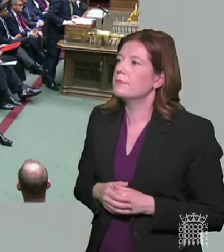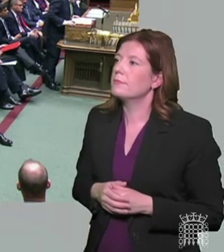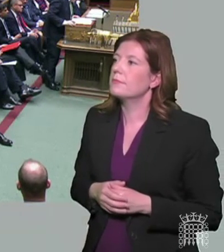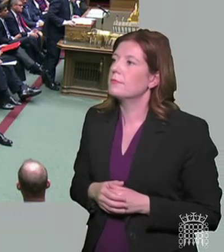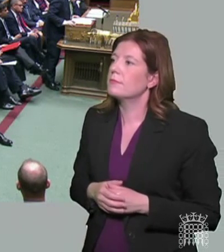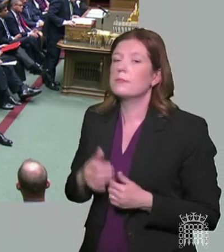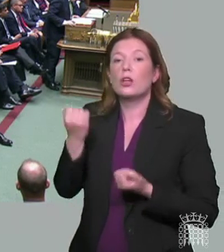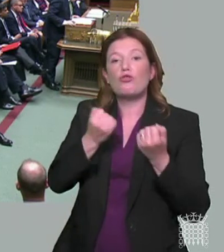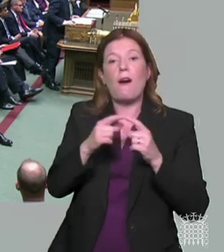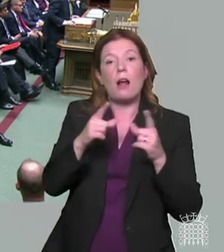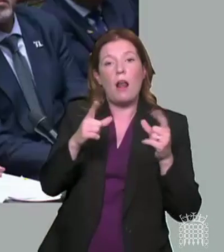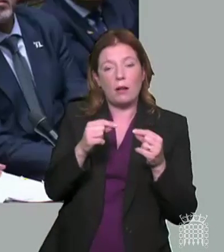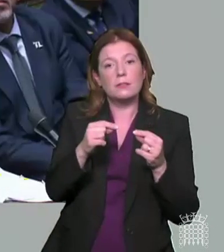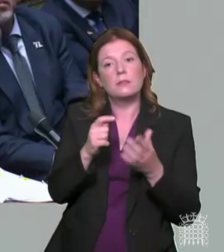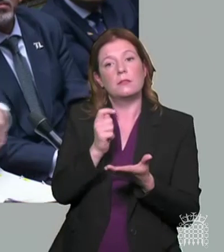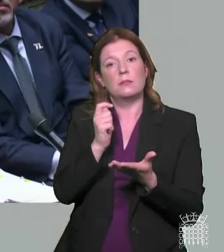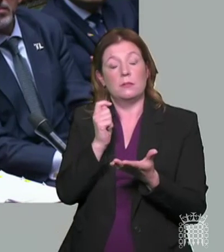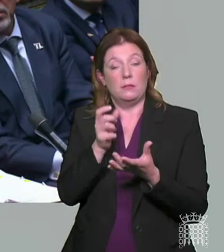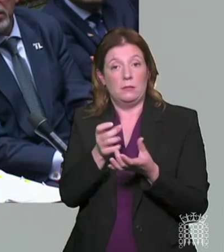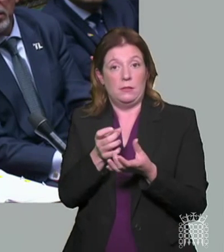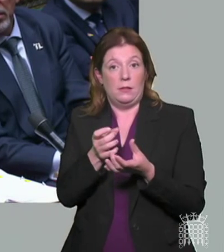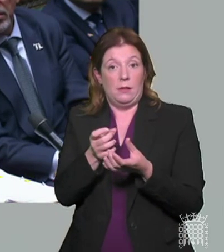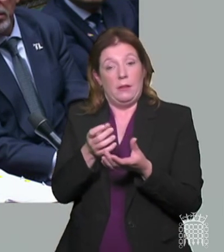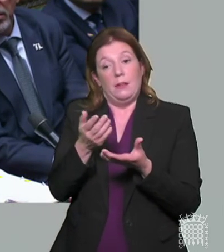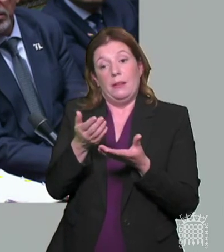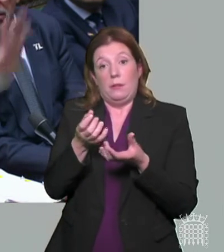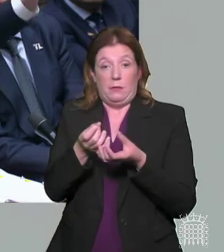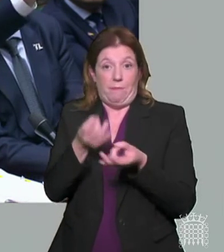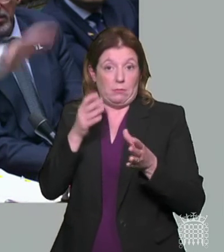I am told that driving licences are now being issued faster than they were.